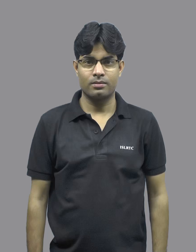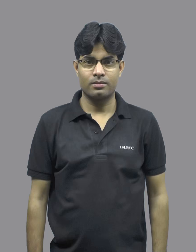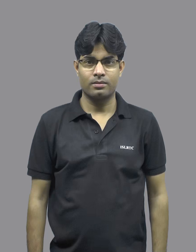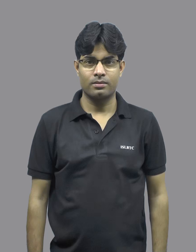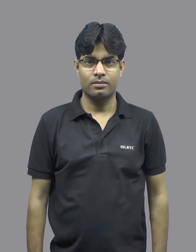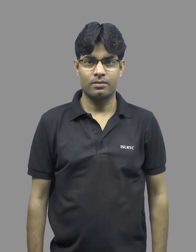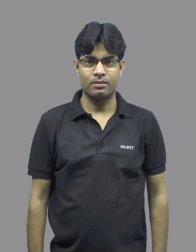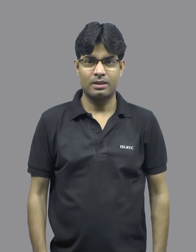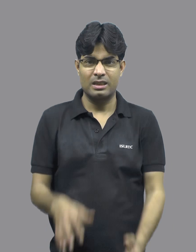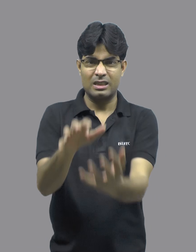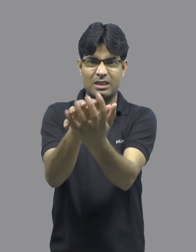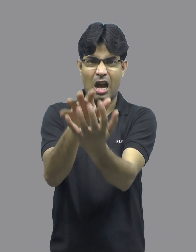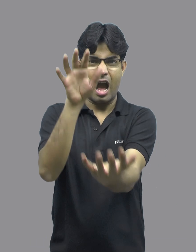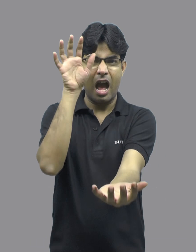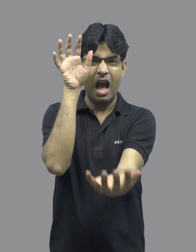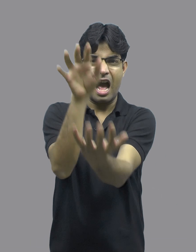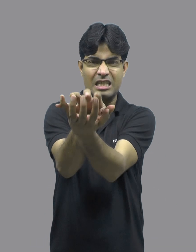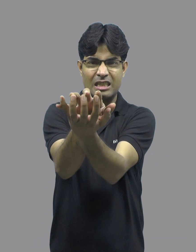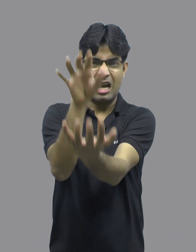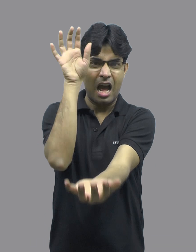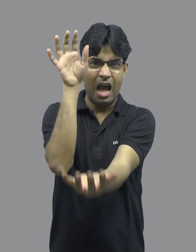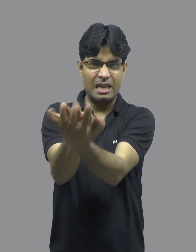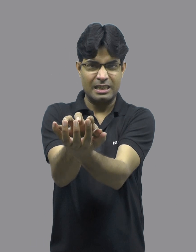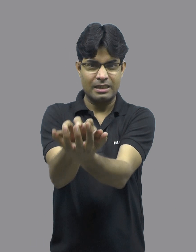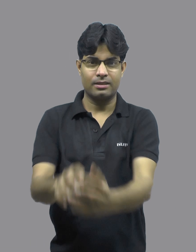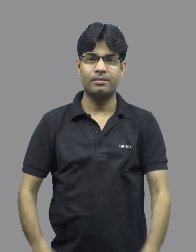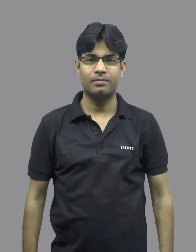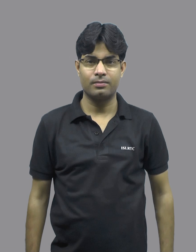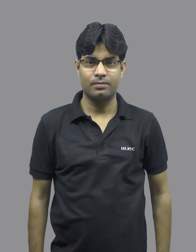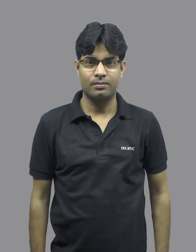Crocodile